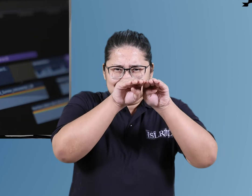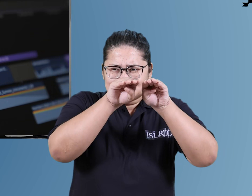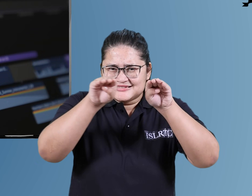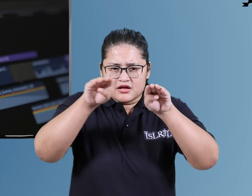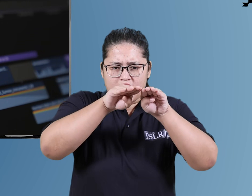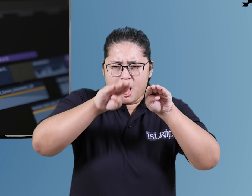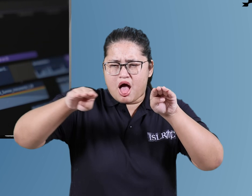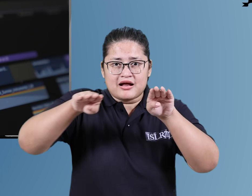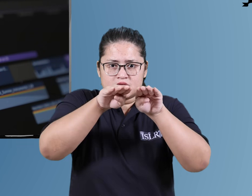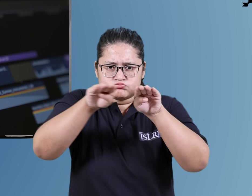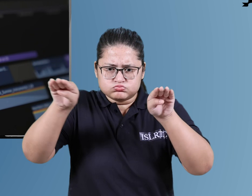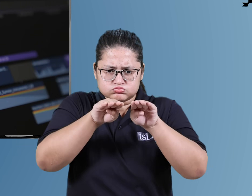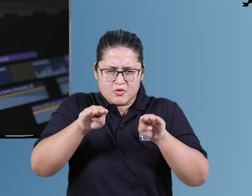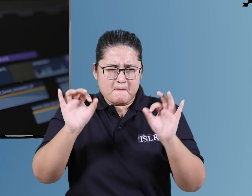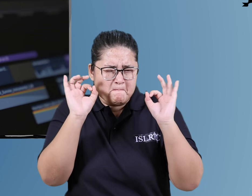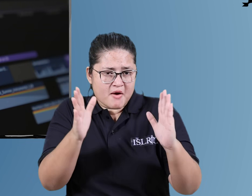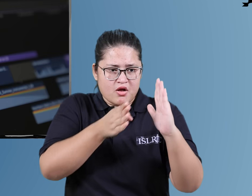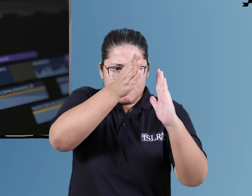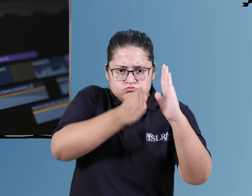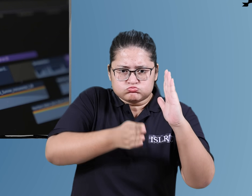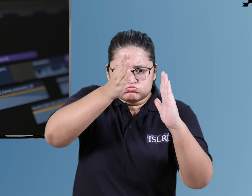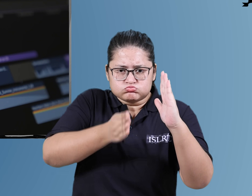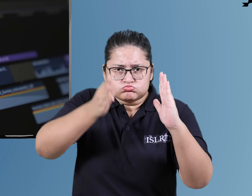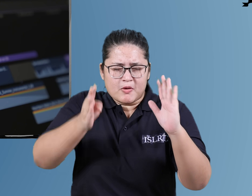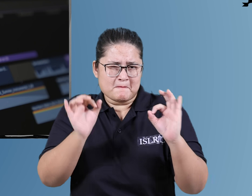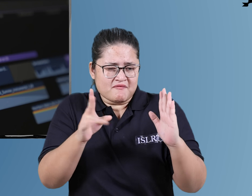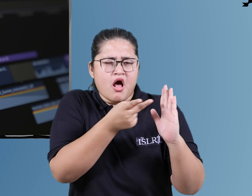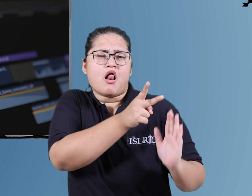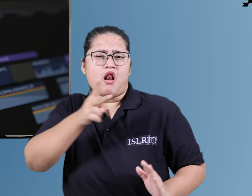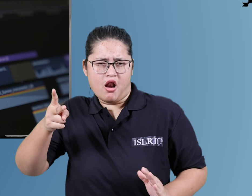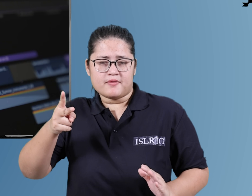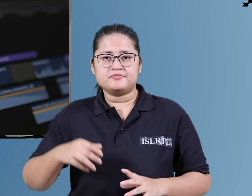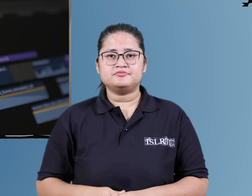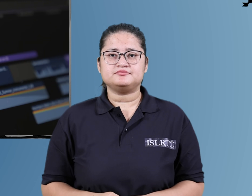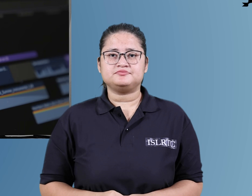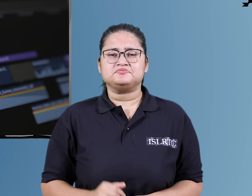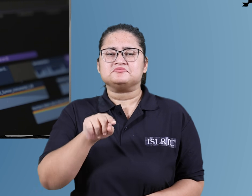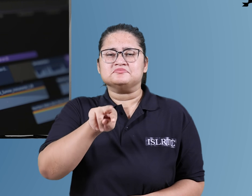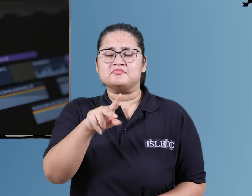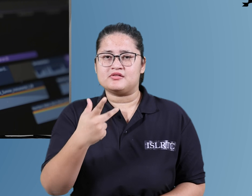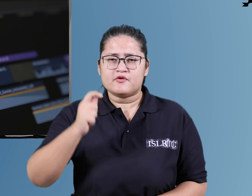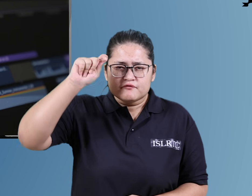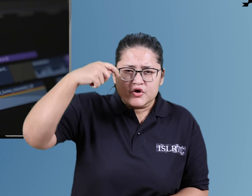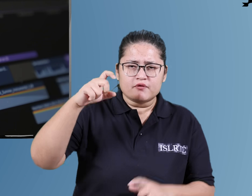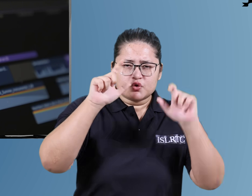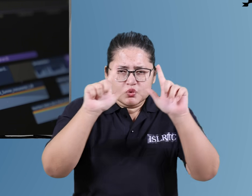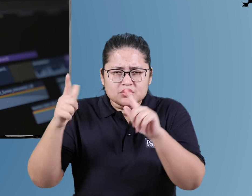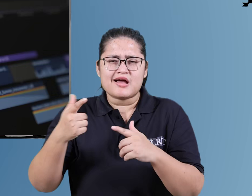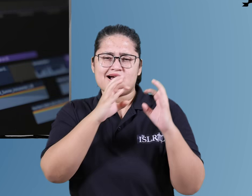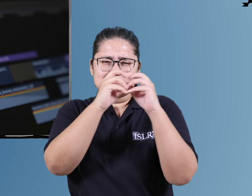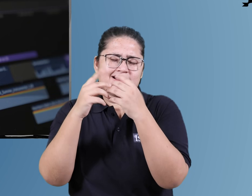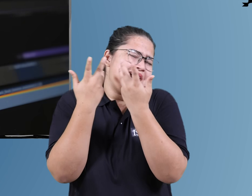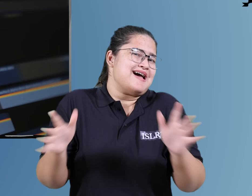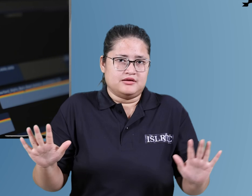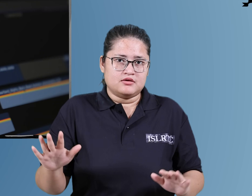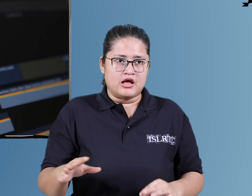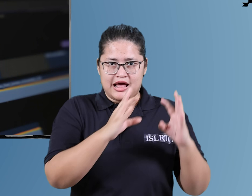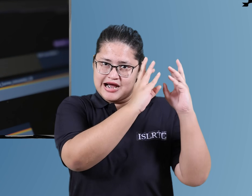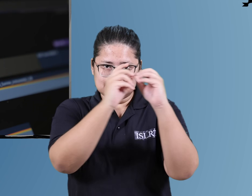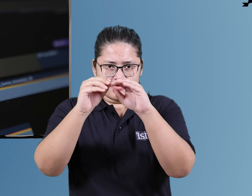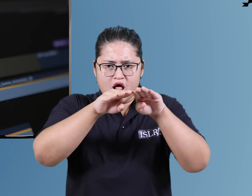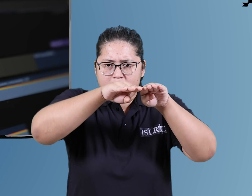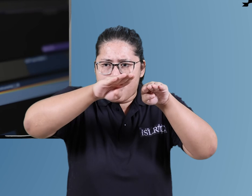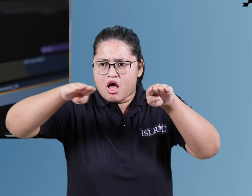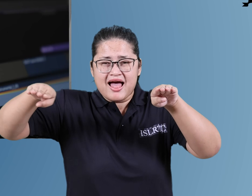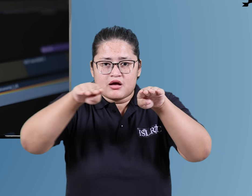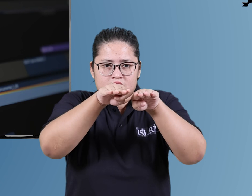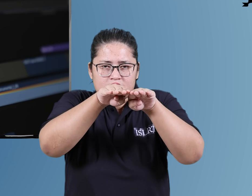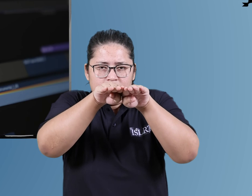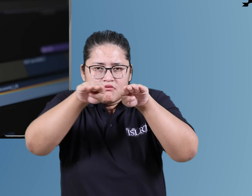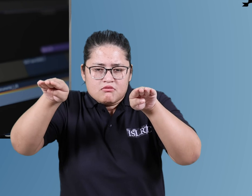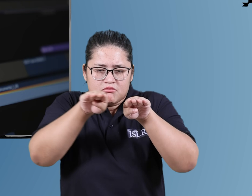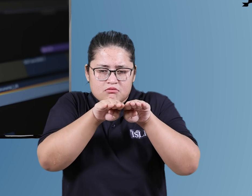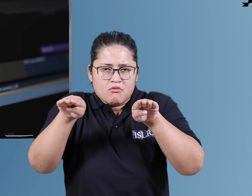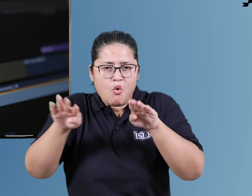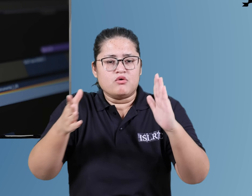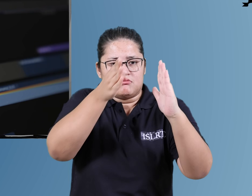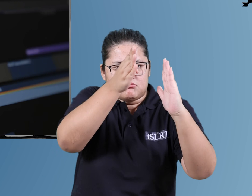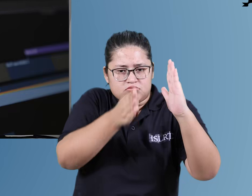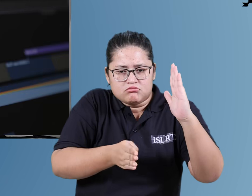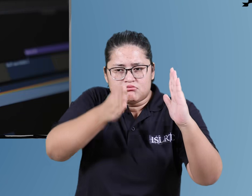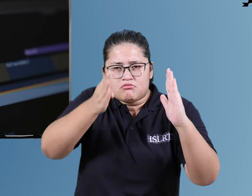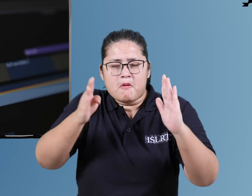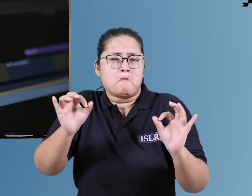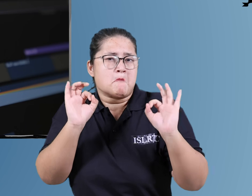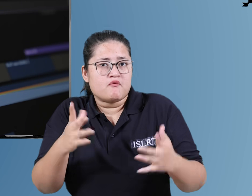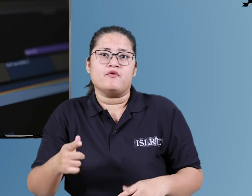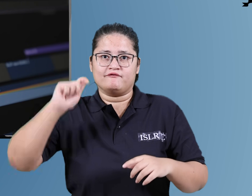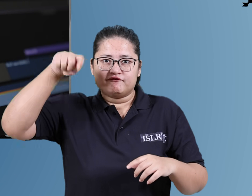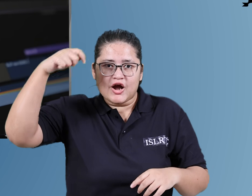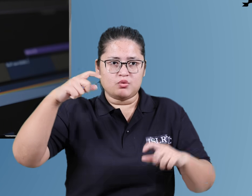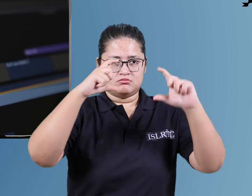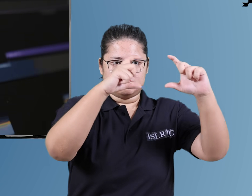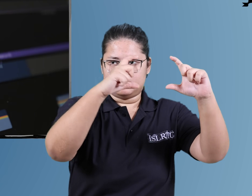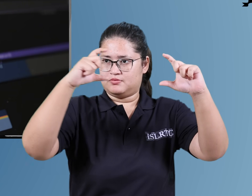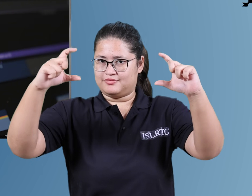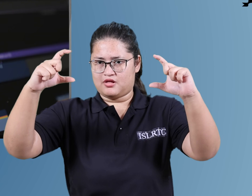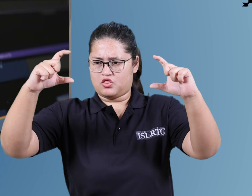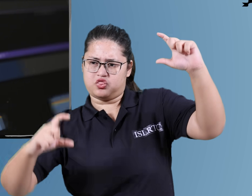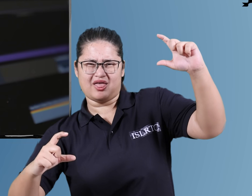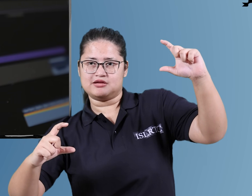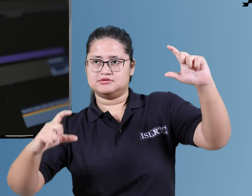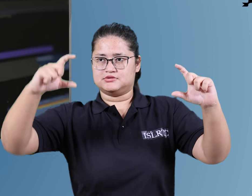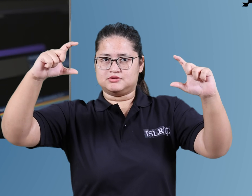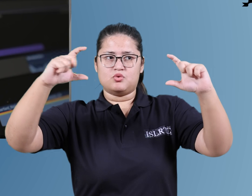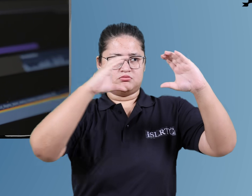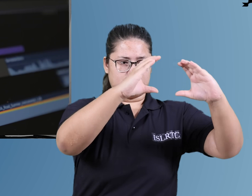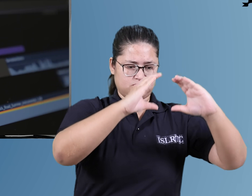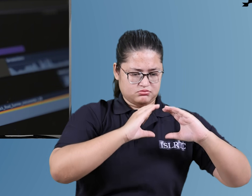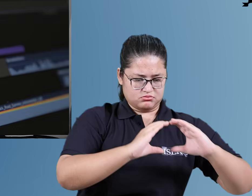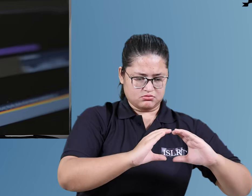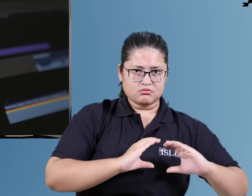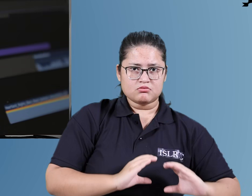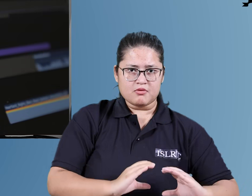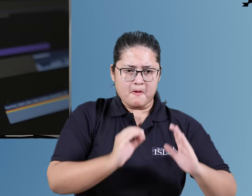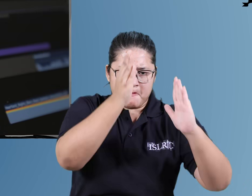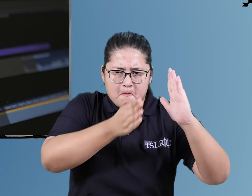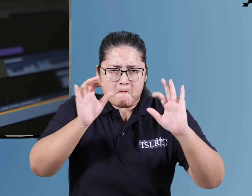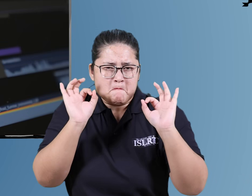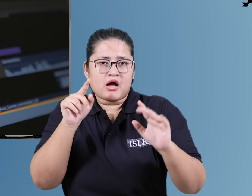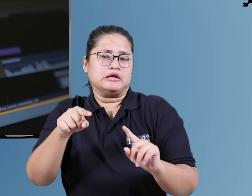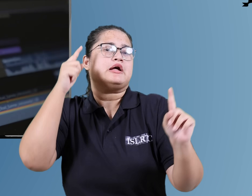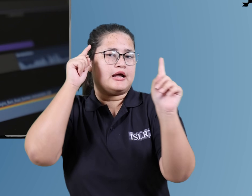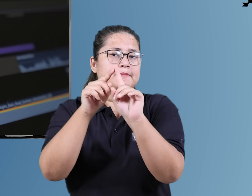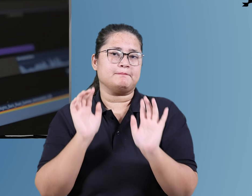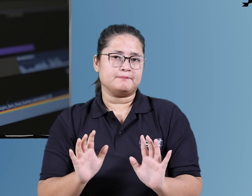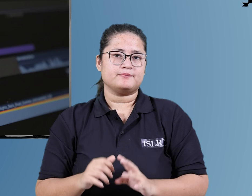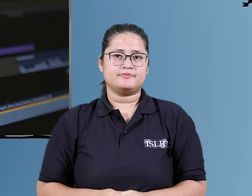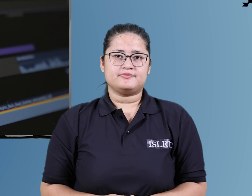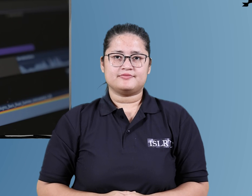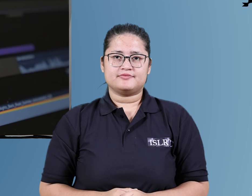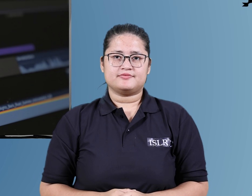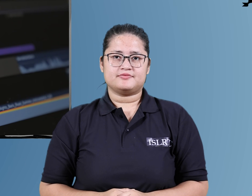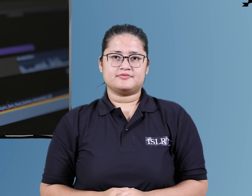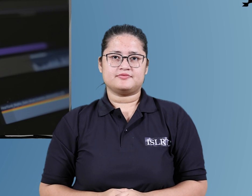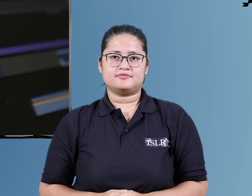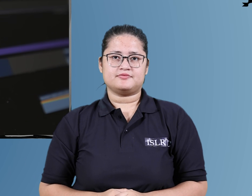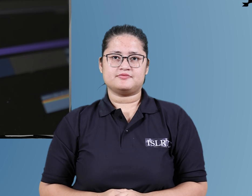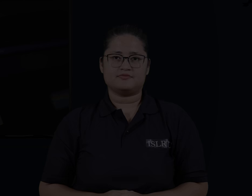Alignment The positioning of elements such as videos, images, and texts in relation to one another to create a cohesive design is called alignment. For example, aligning video clips and images in a thoughtful sequence ensures that the content is suitable and engaging for viewers.